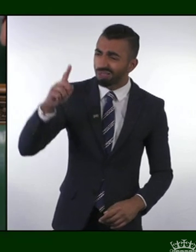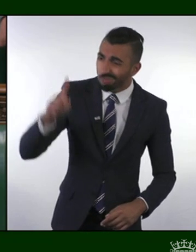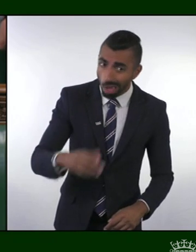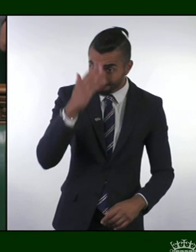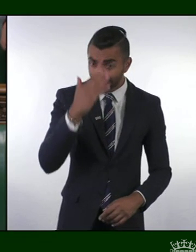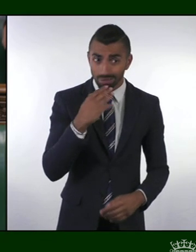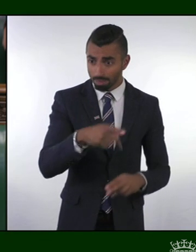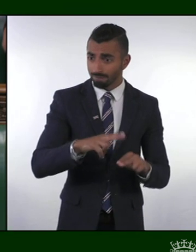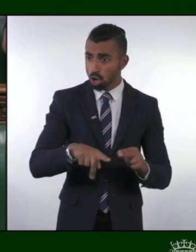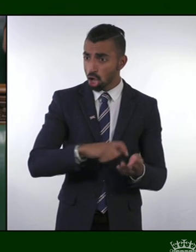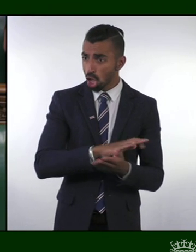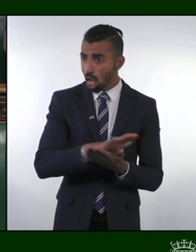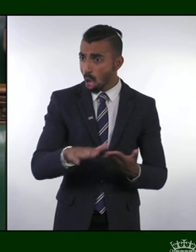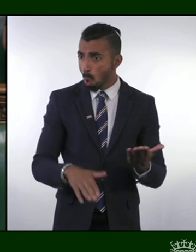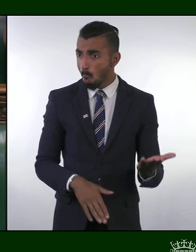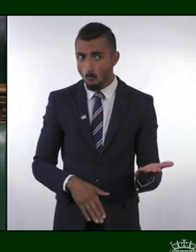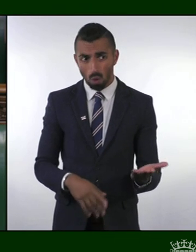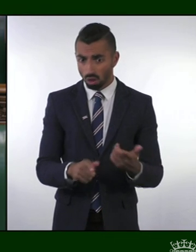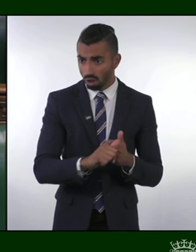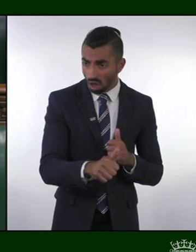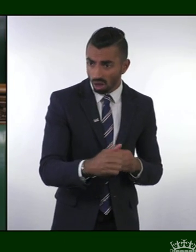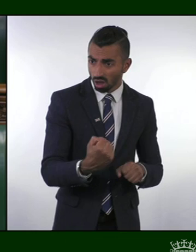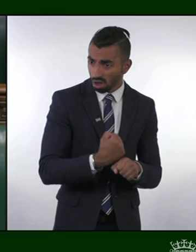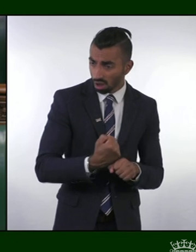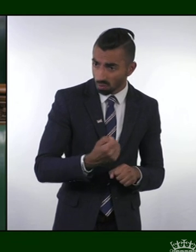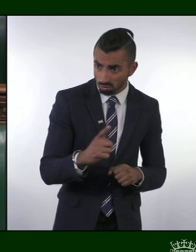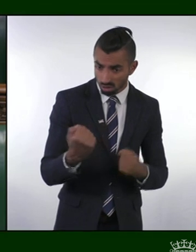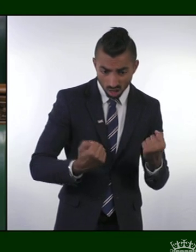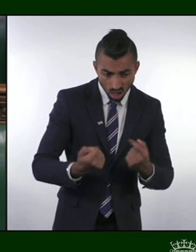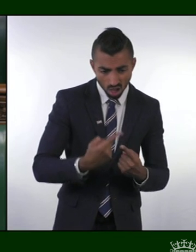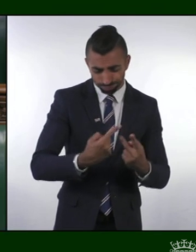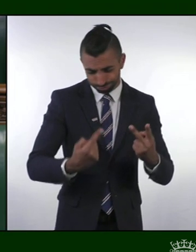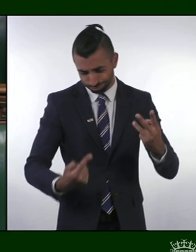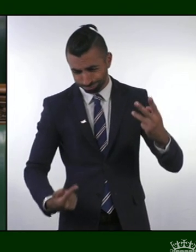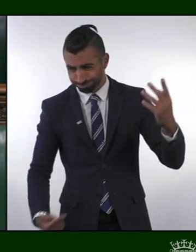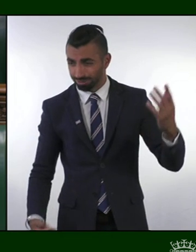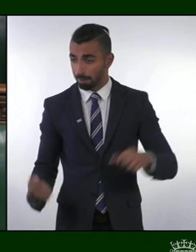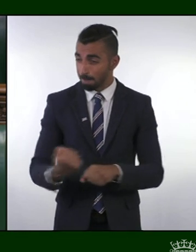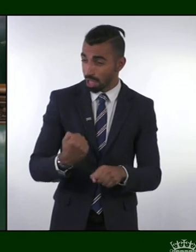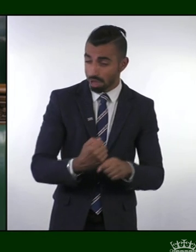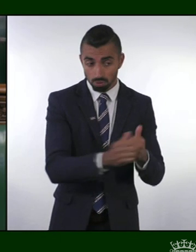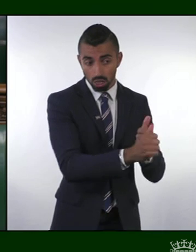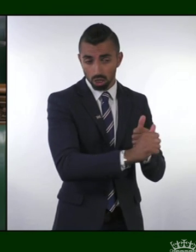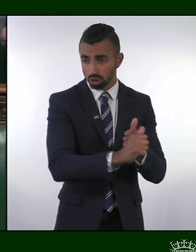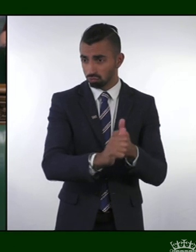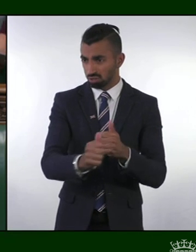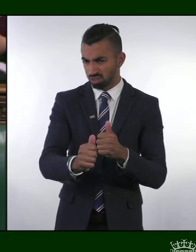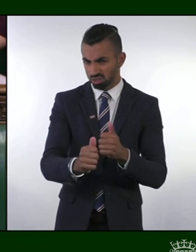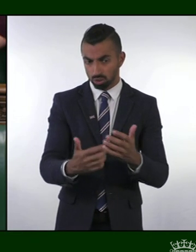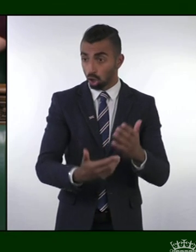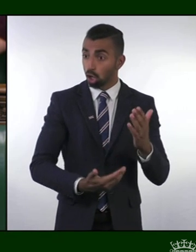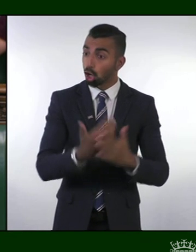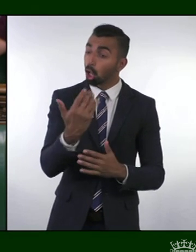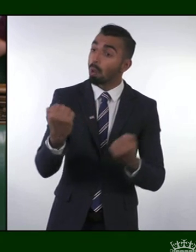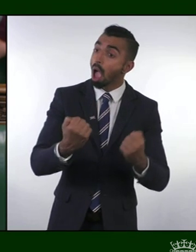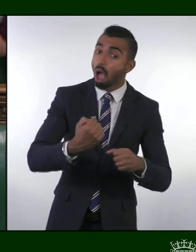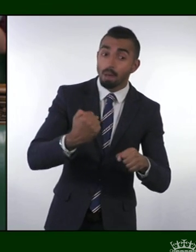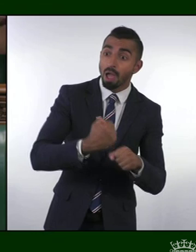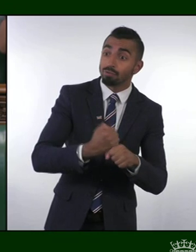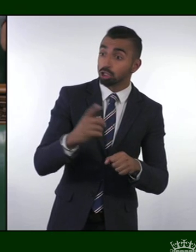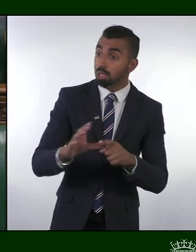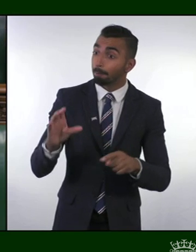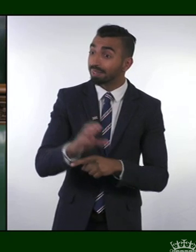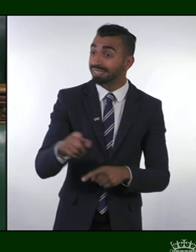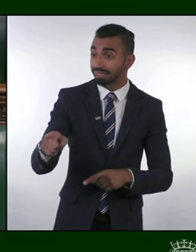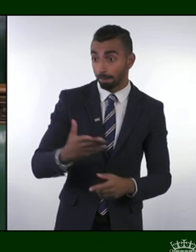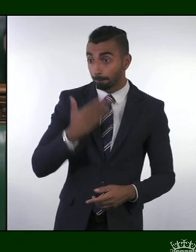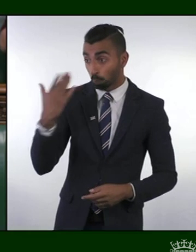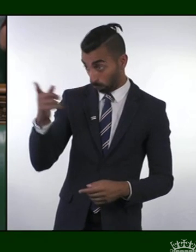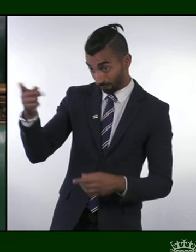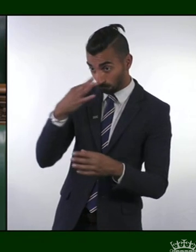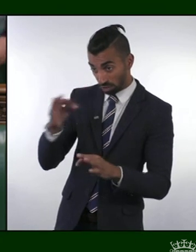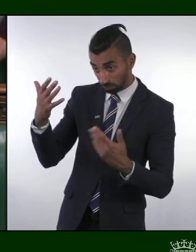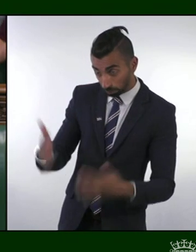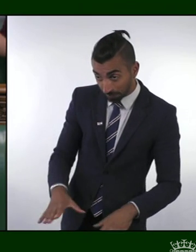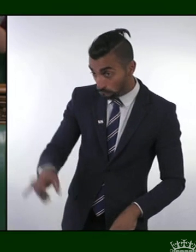I believe that the sharp ends to the furlough arrangements will put many people out of work, and there is no subsidy scheme for new cars of the type that has been announced in France and Germany.